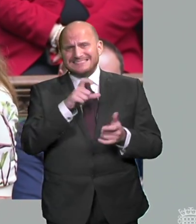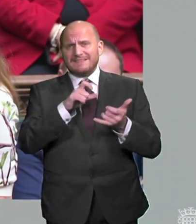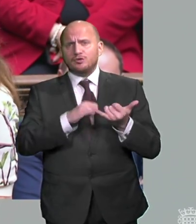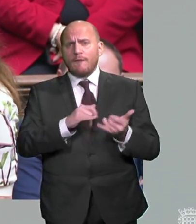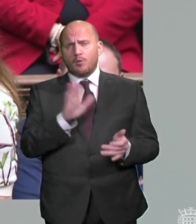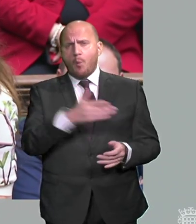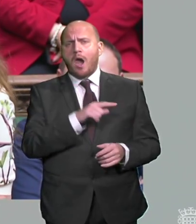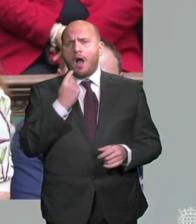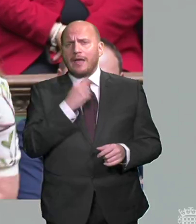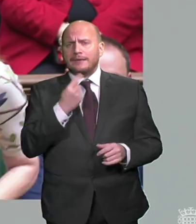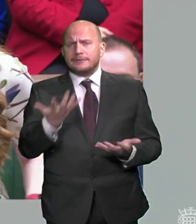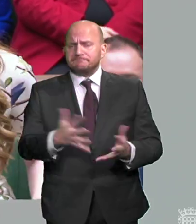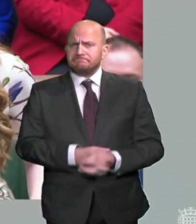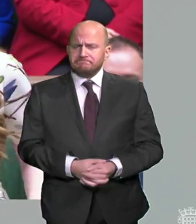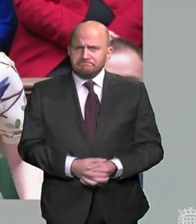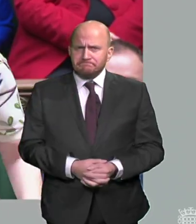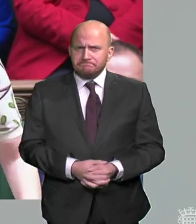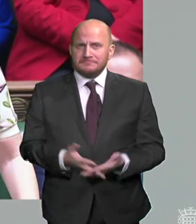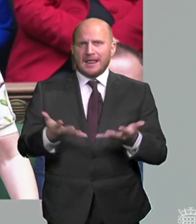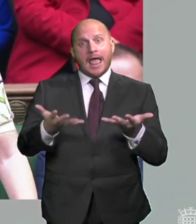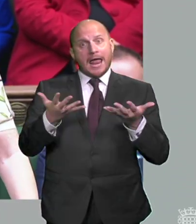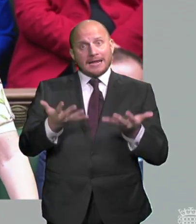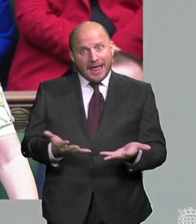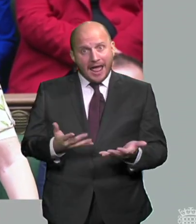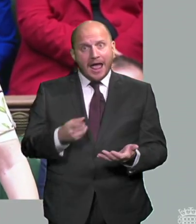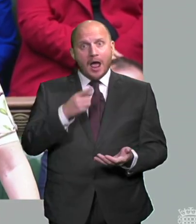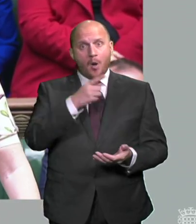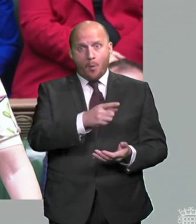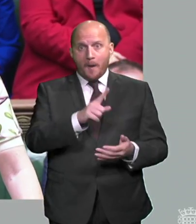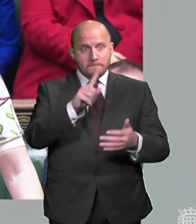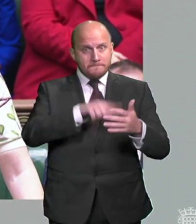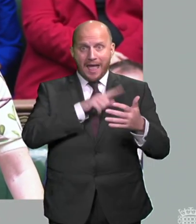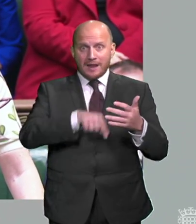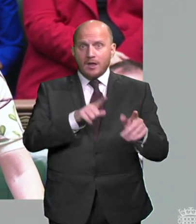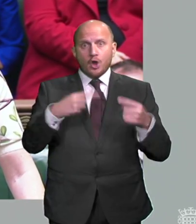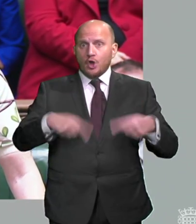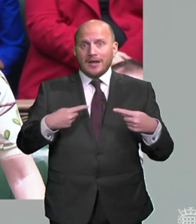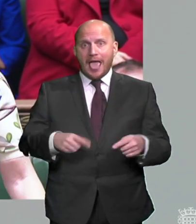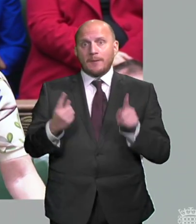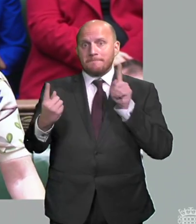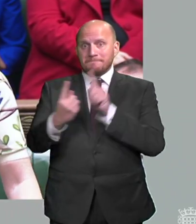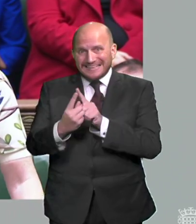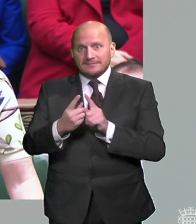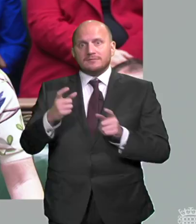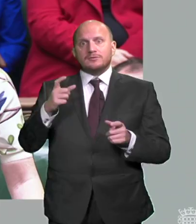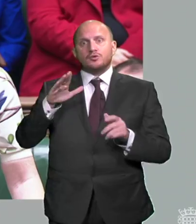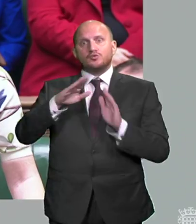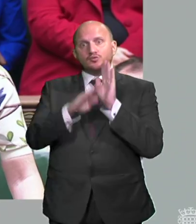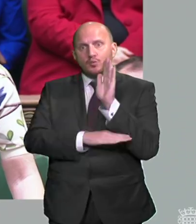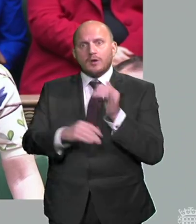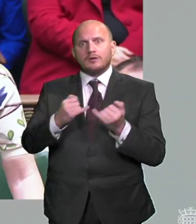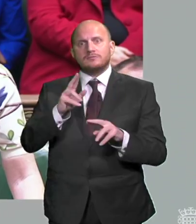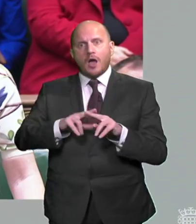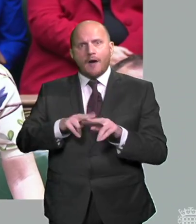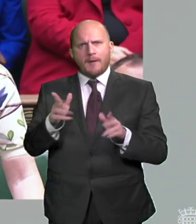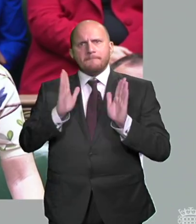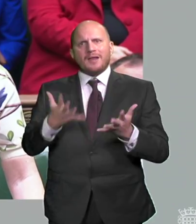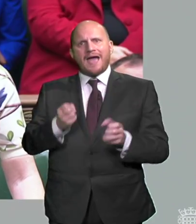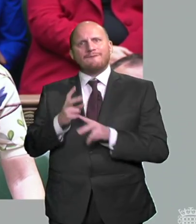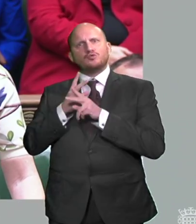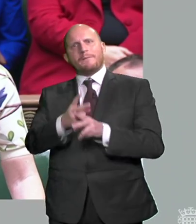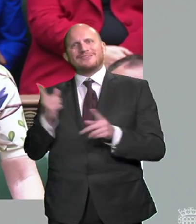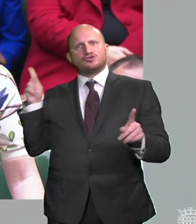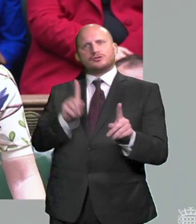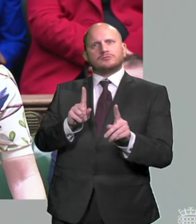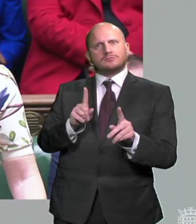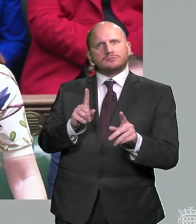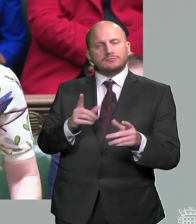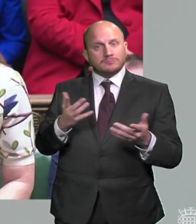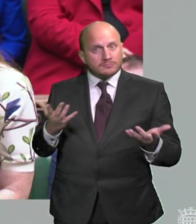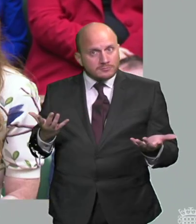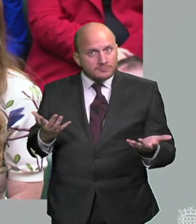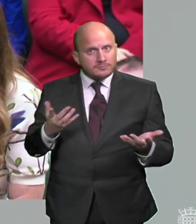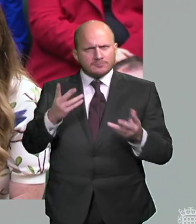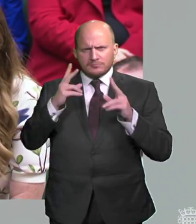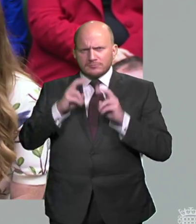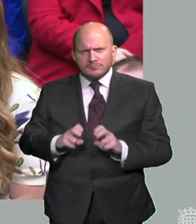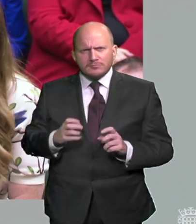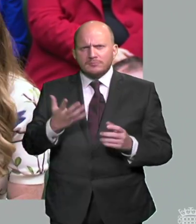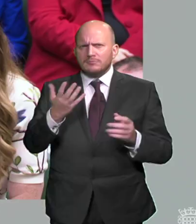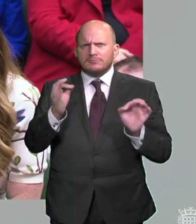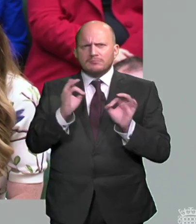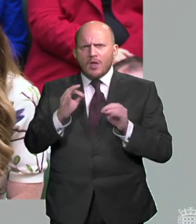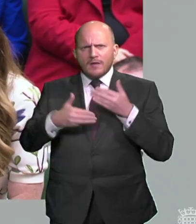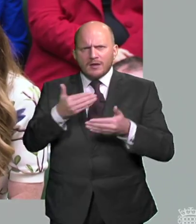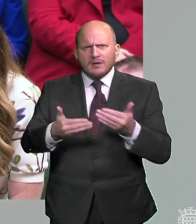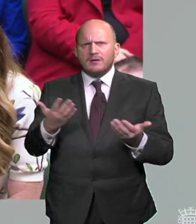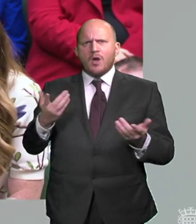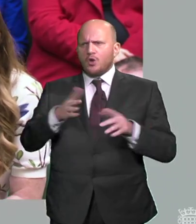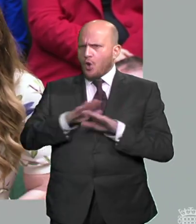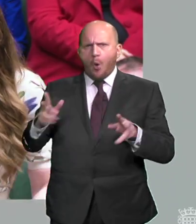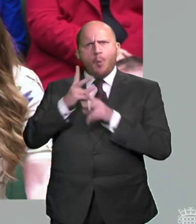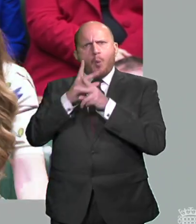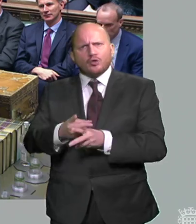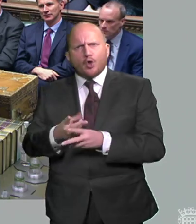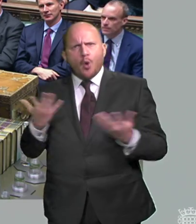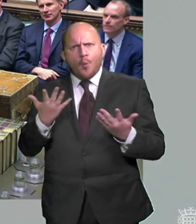Now he is reportedly banned from meeting junior staff without supervision, while we await an inquiry that the Prime Minister has not even instigated from a watchdog that he has not even appointed.